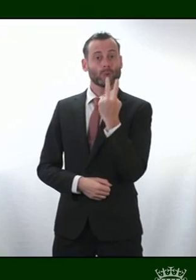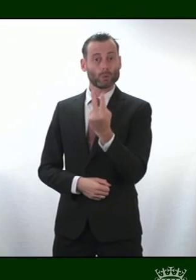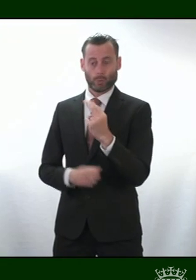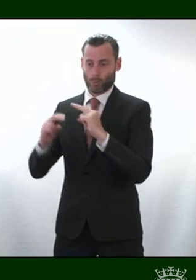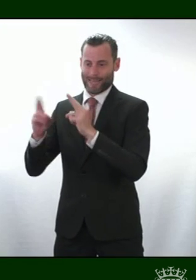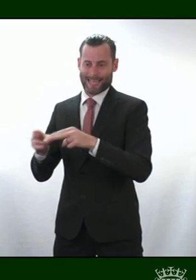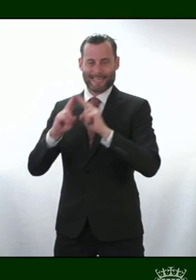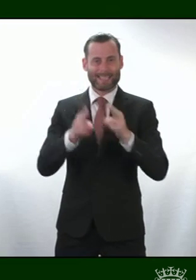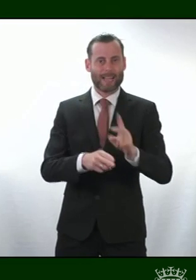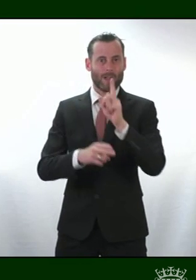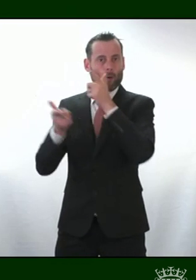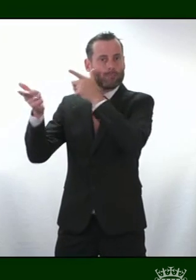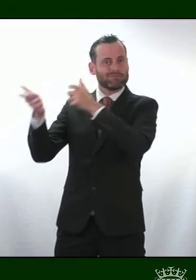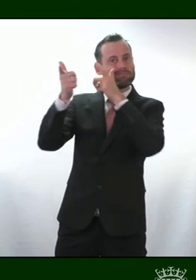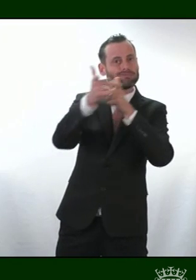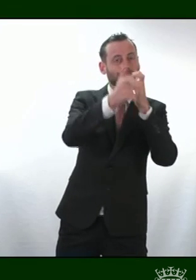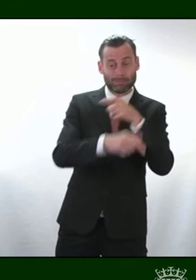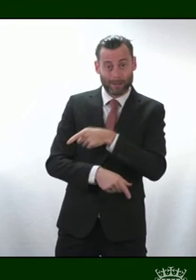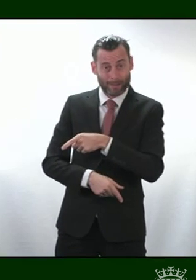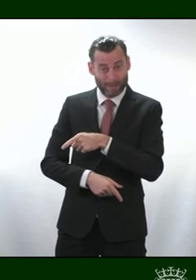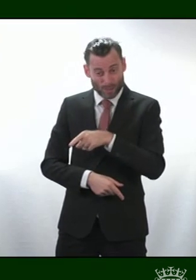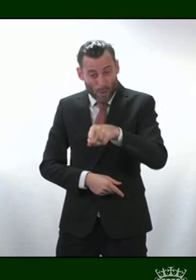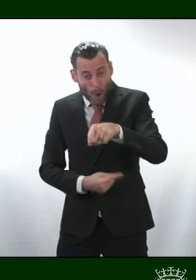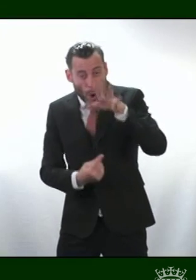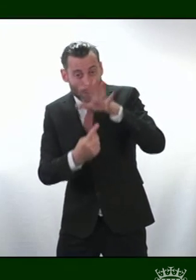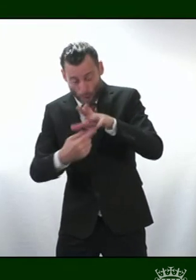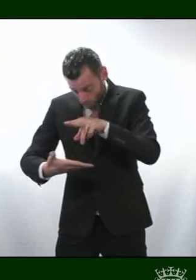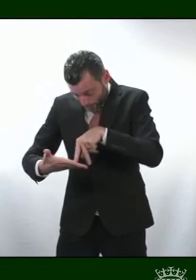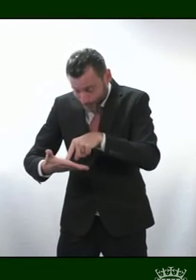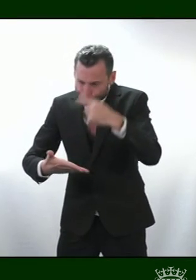So Prime Minister, is this really your top priority?